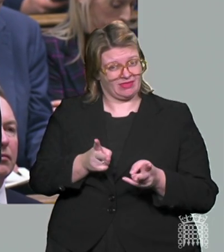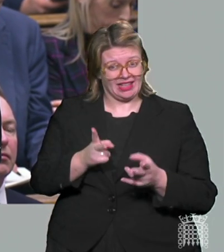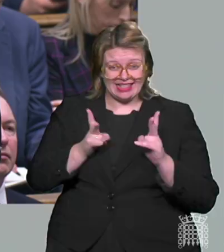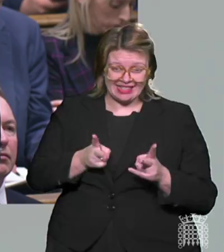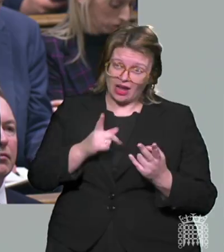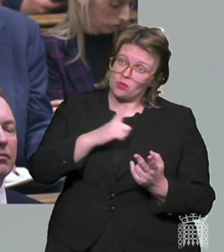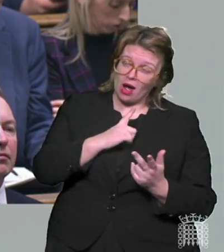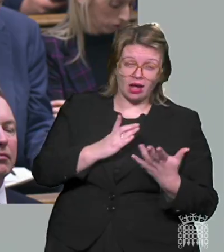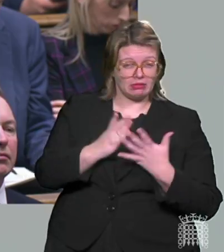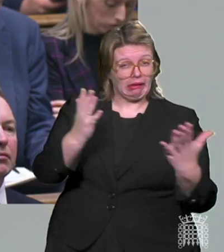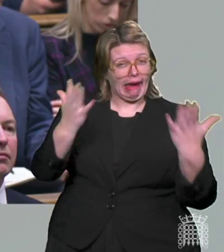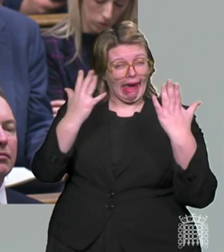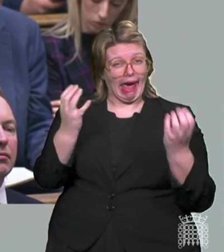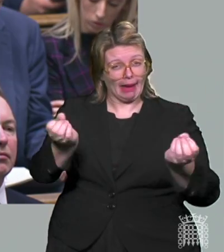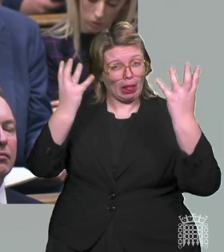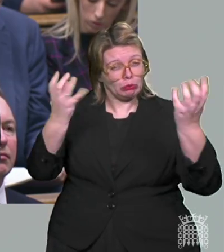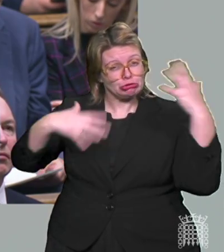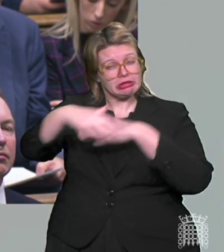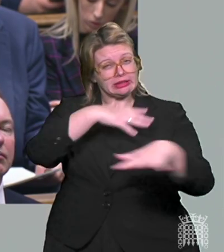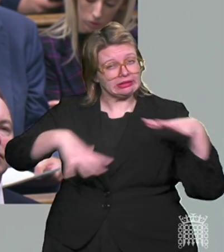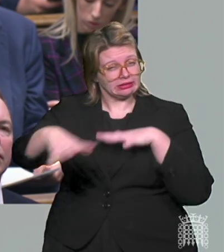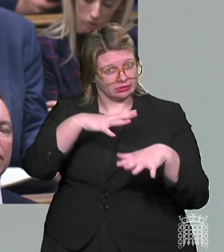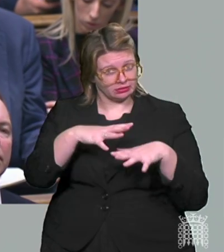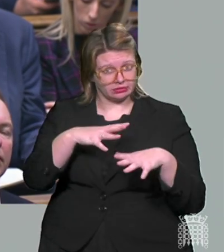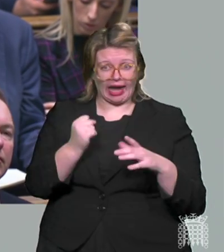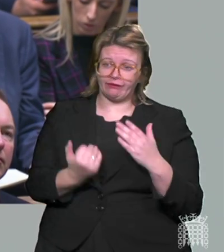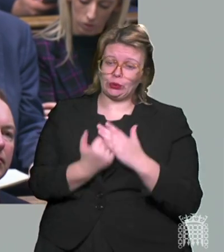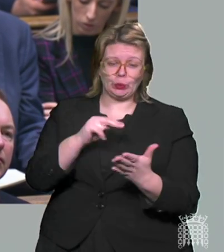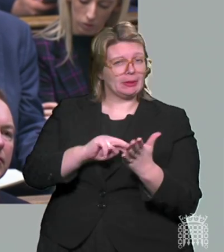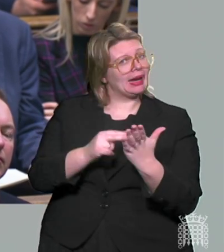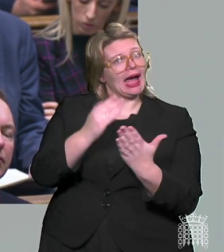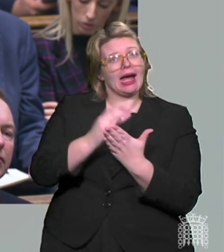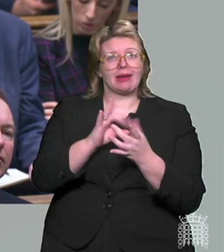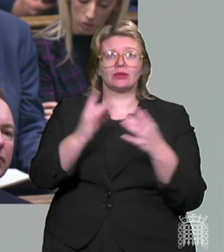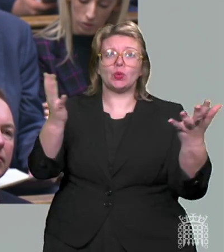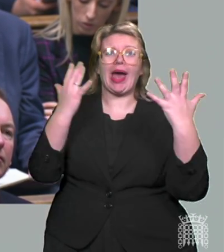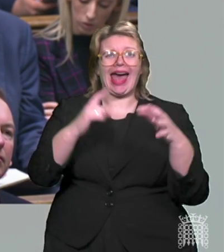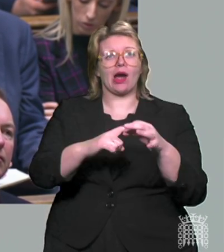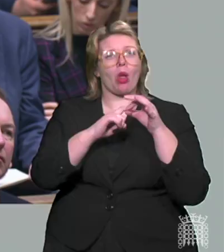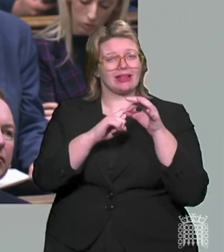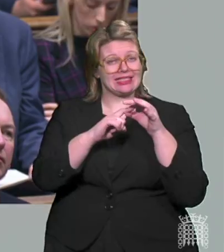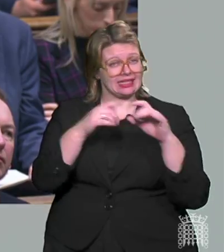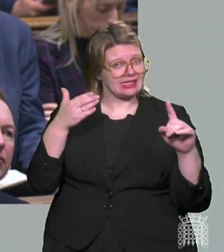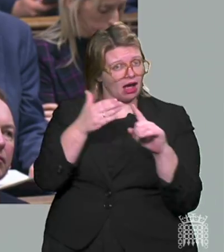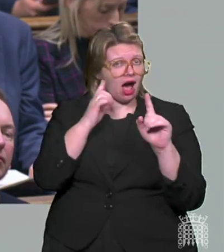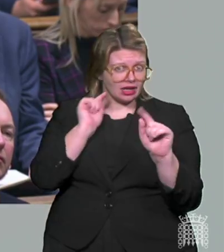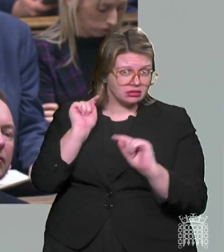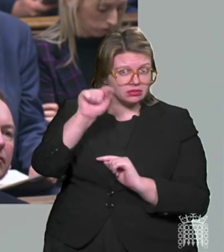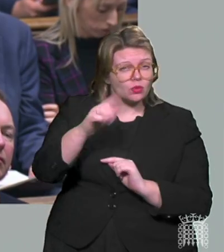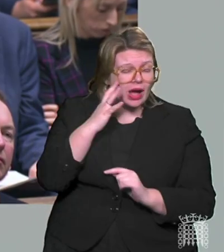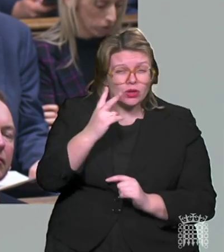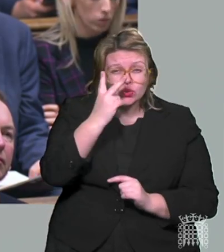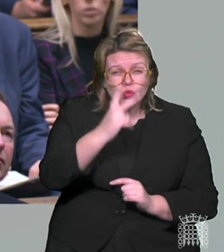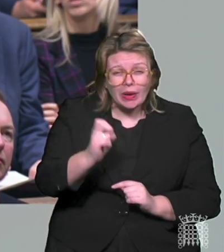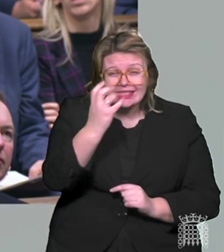Yesterday, the environmental improvement plan pledged to improve air quality, but the Government’s target of 2040 is a whole generation away.